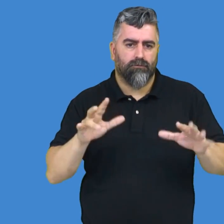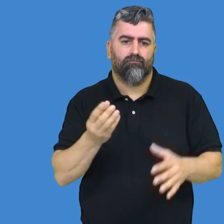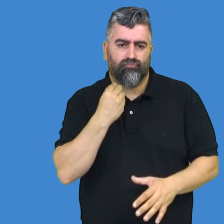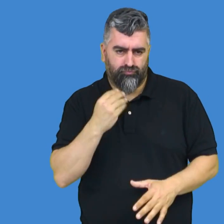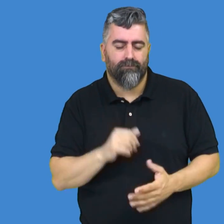comer